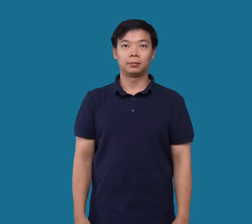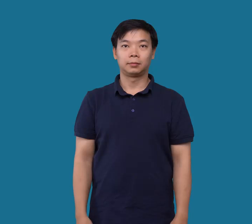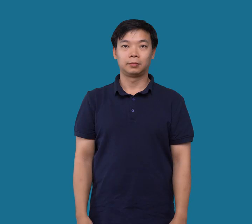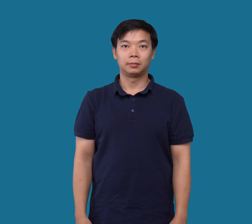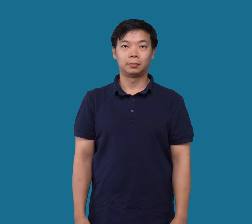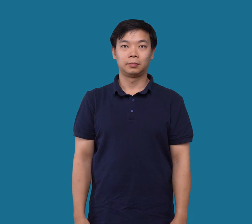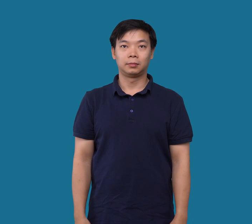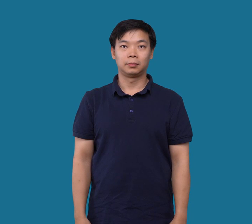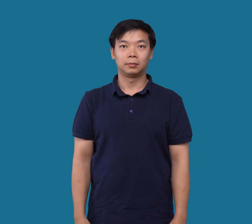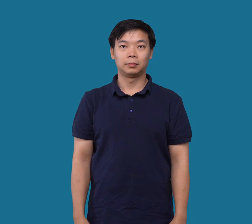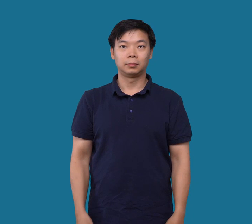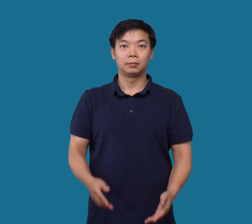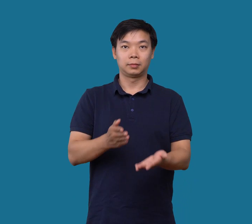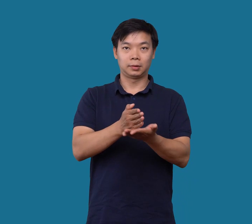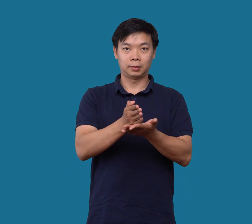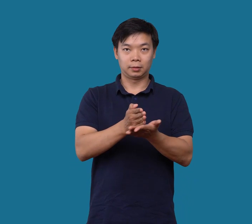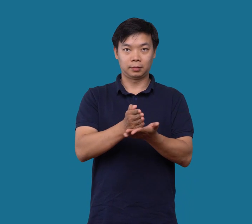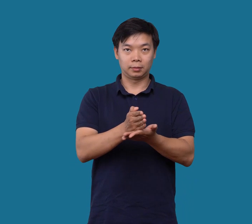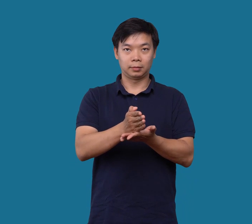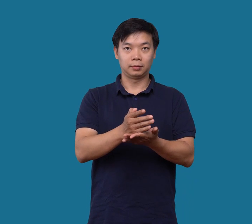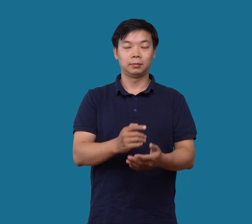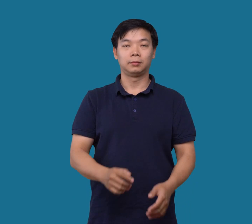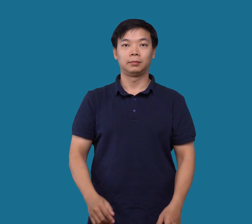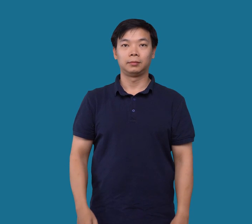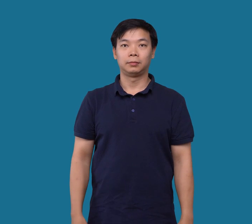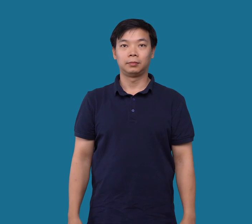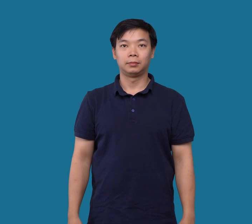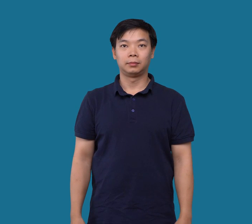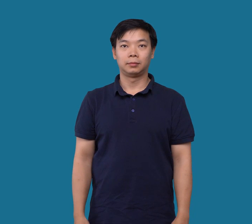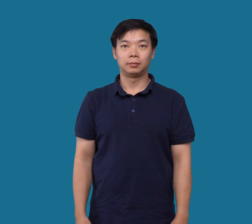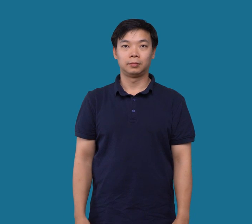giấy